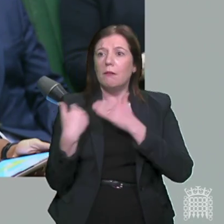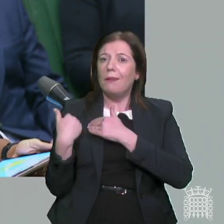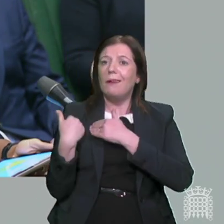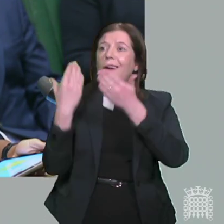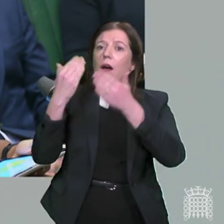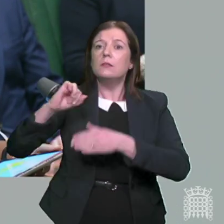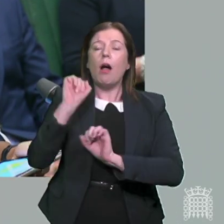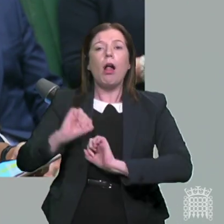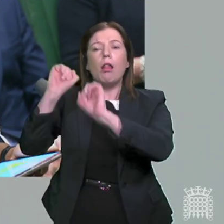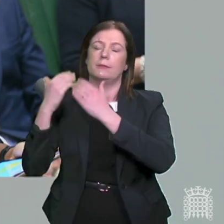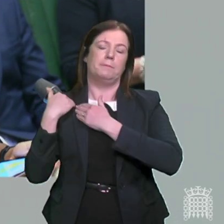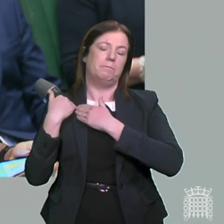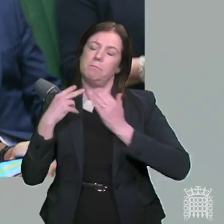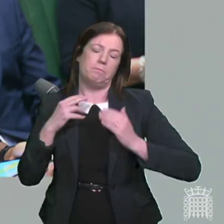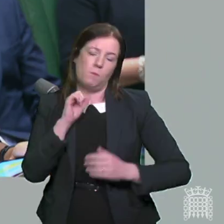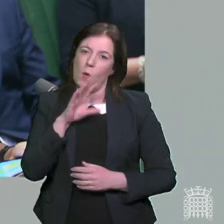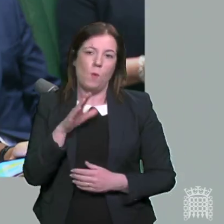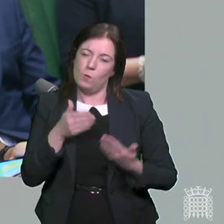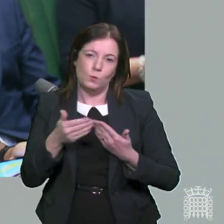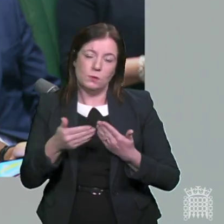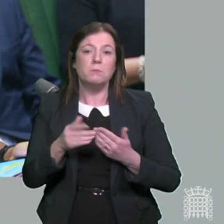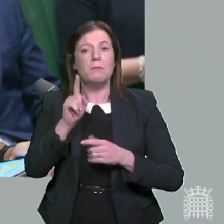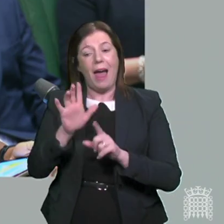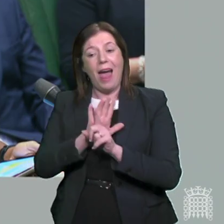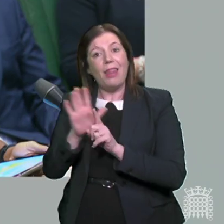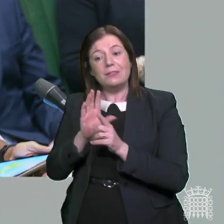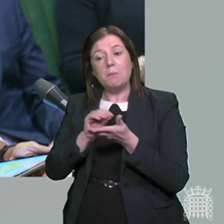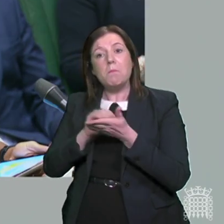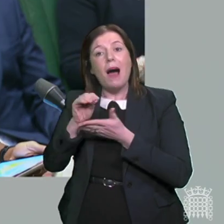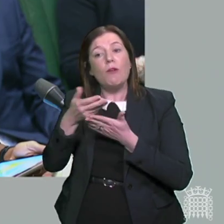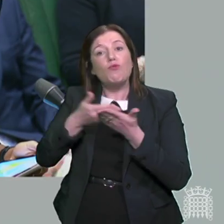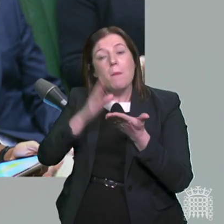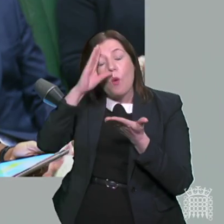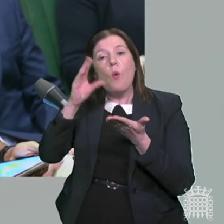Quite a lot of work is being done on ethnicity pay reporting.